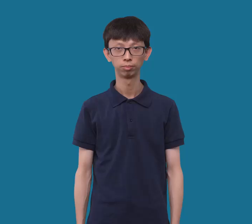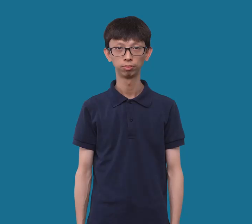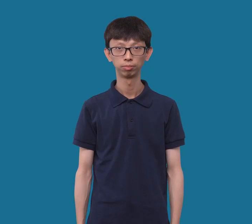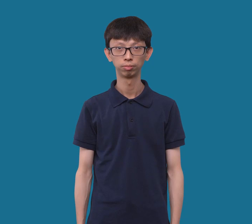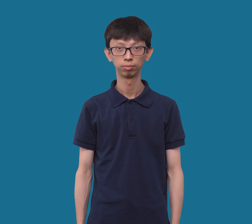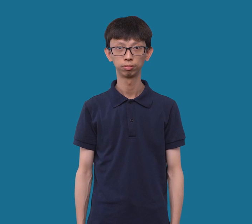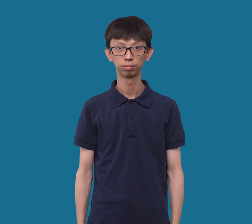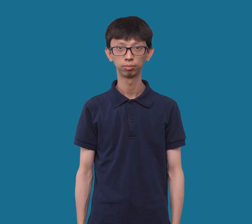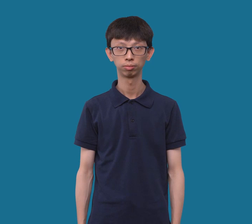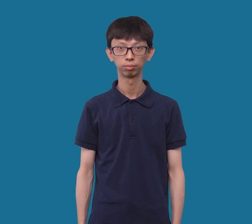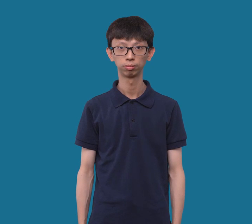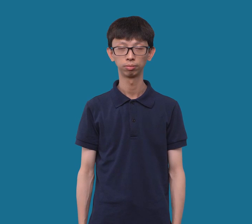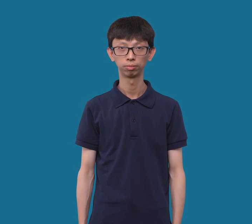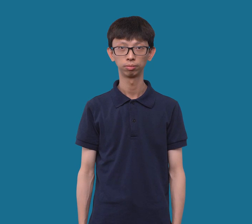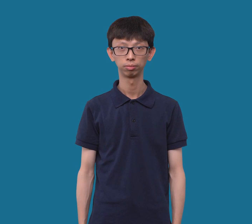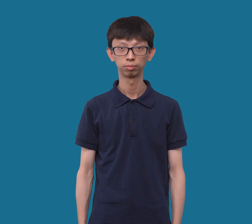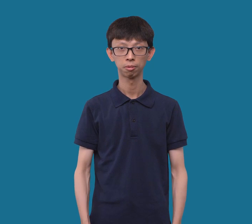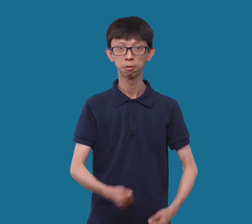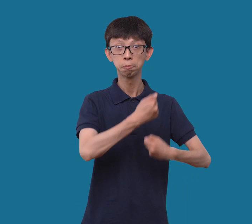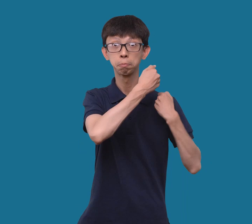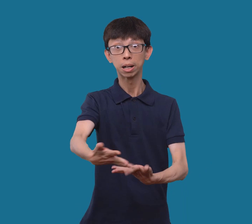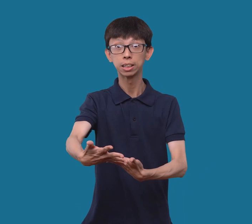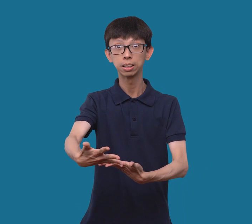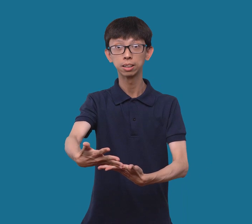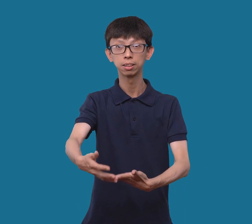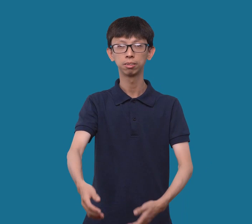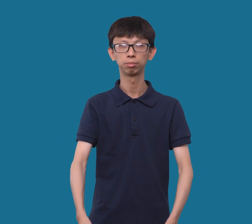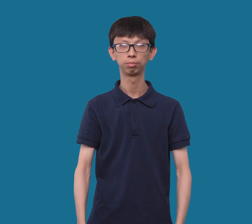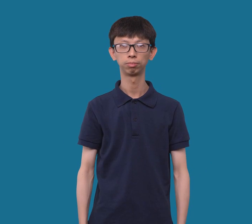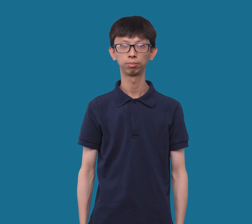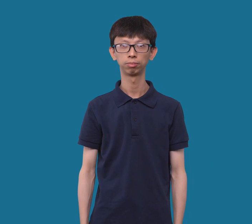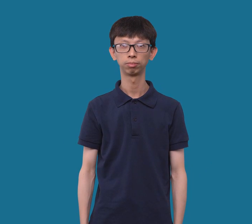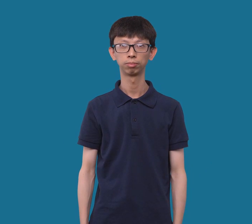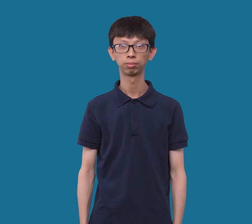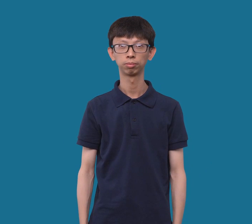bóc lột